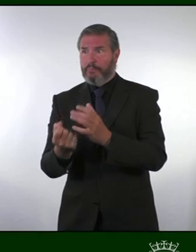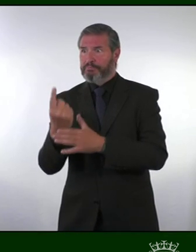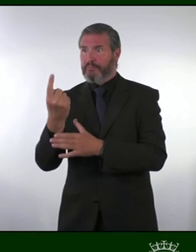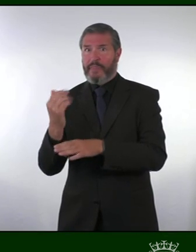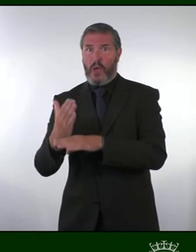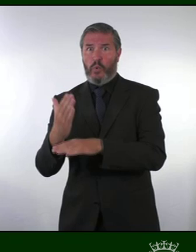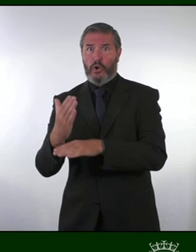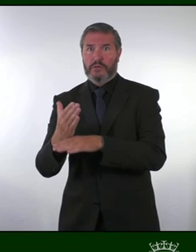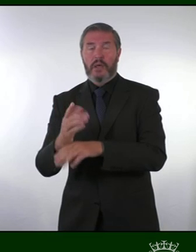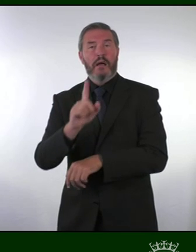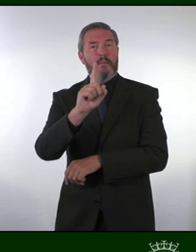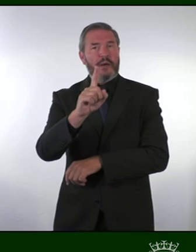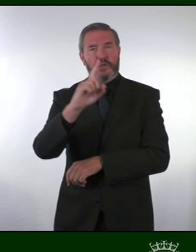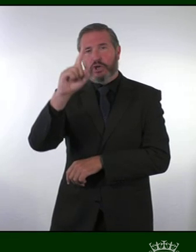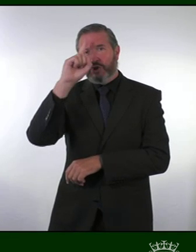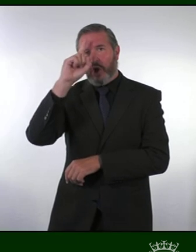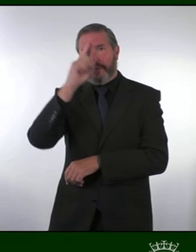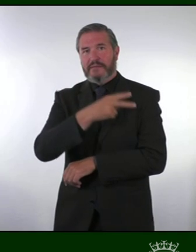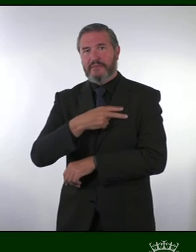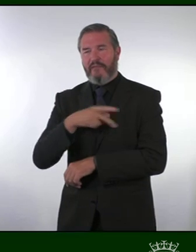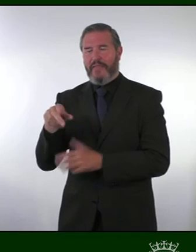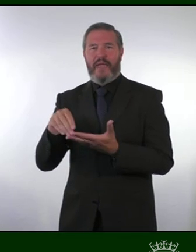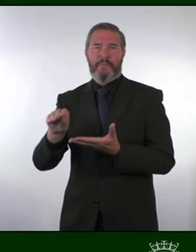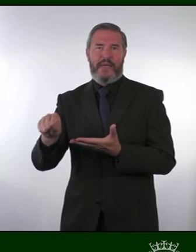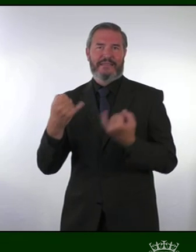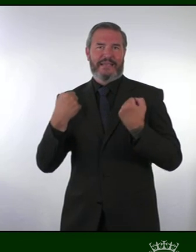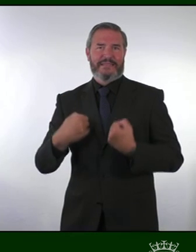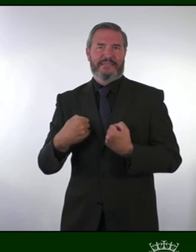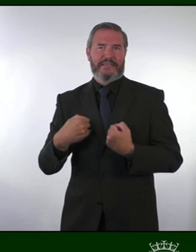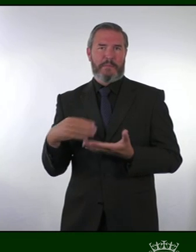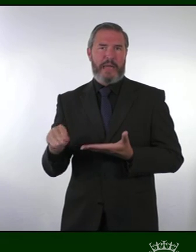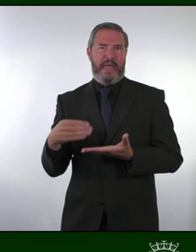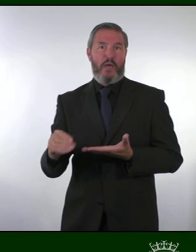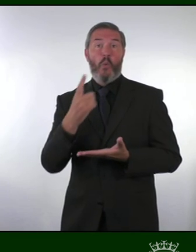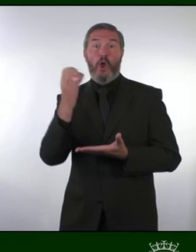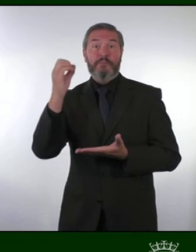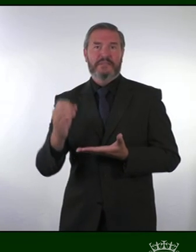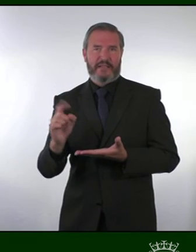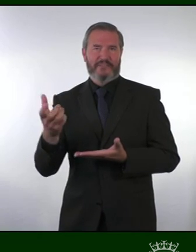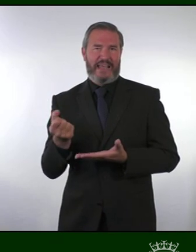The difference, of course, is that German employees get sick pay worth 100% of their salary.